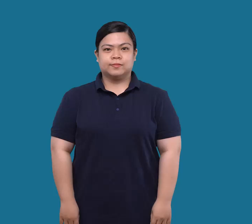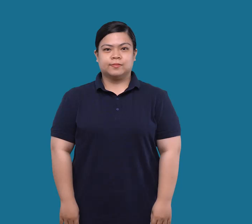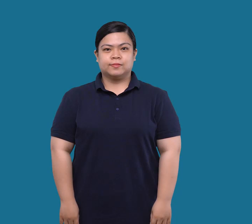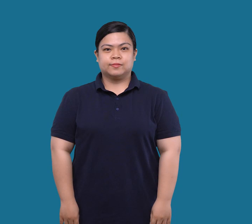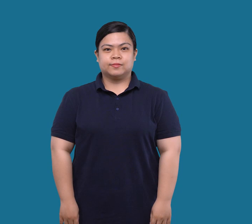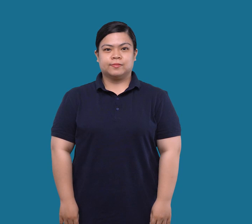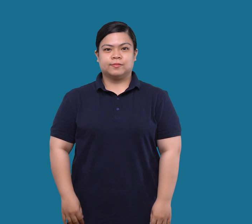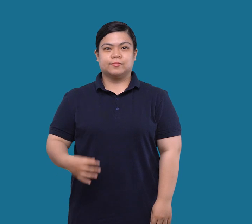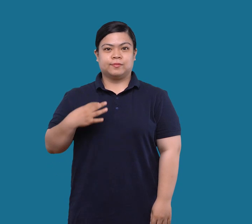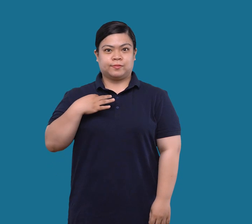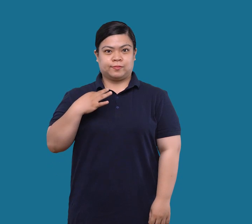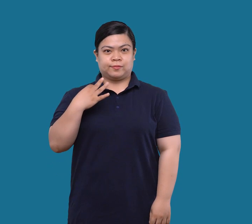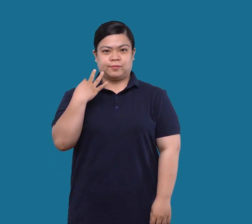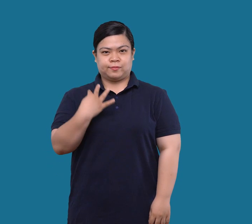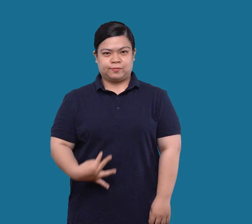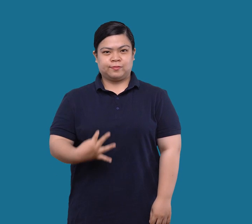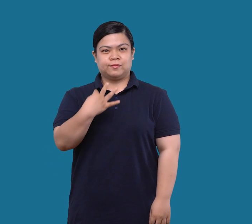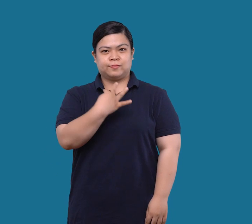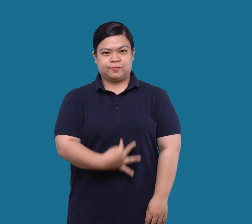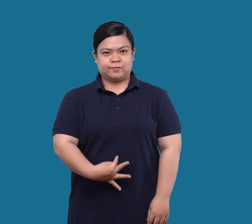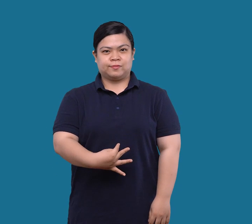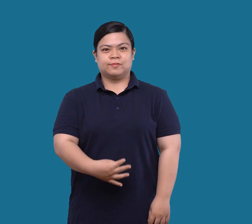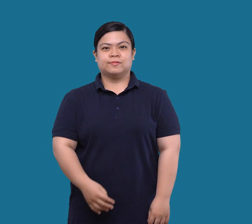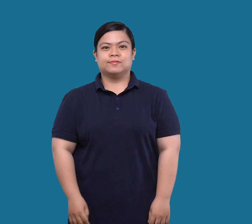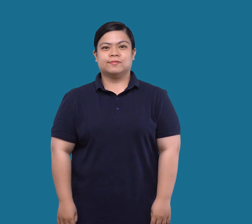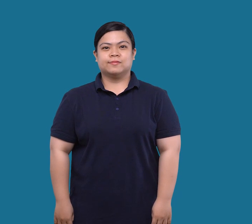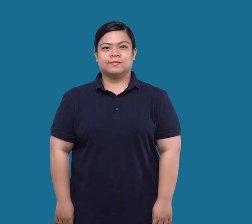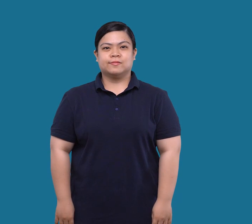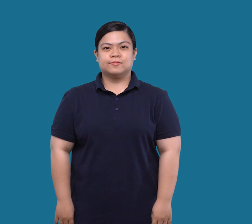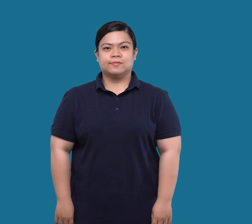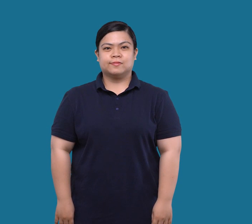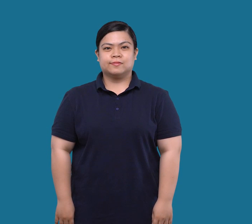áo kẻ sọc